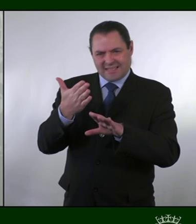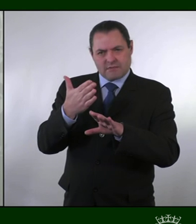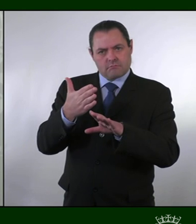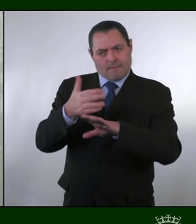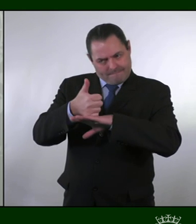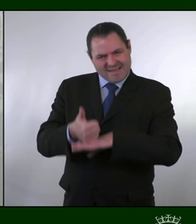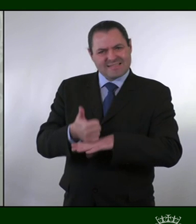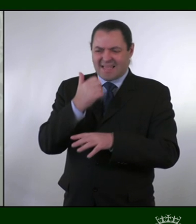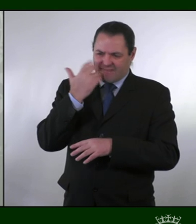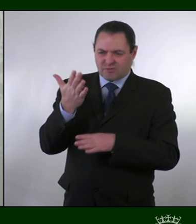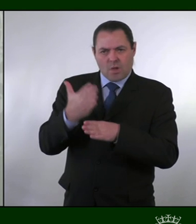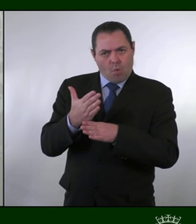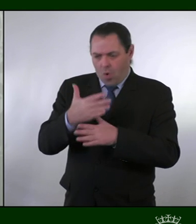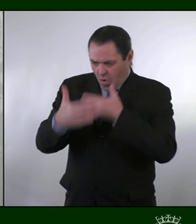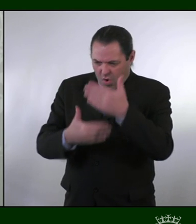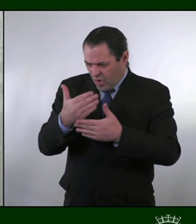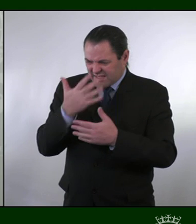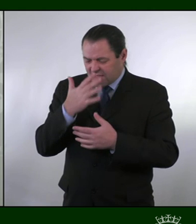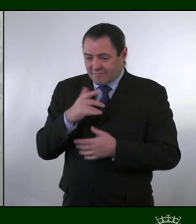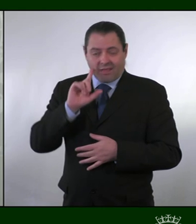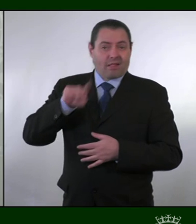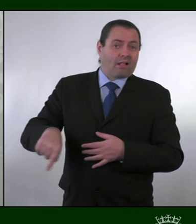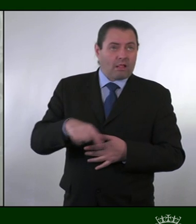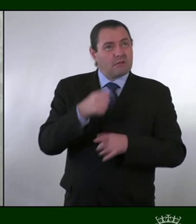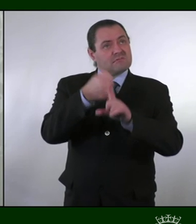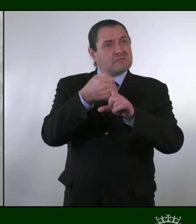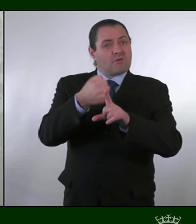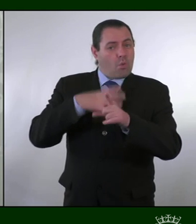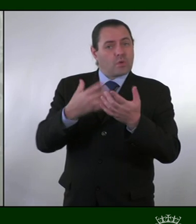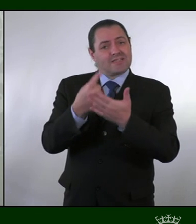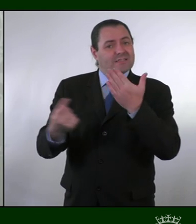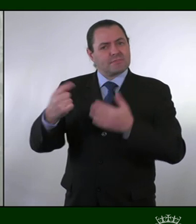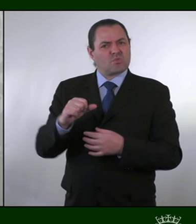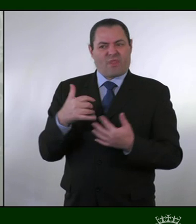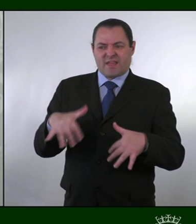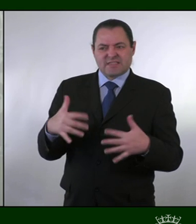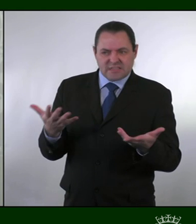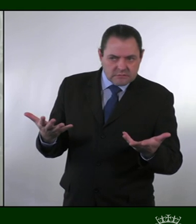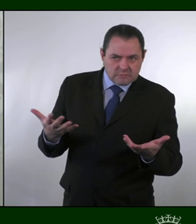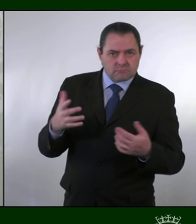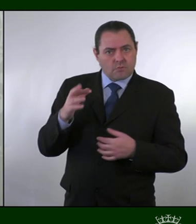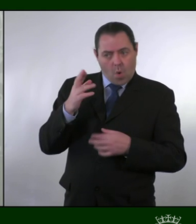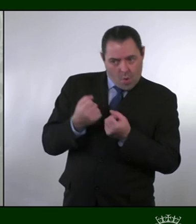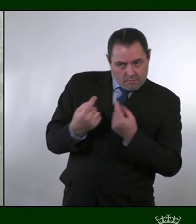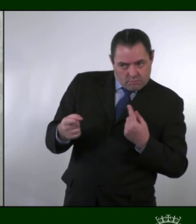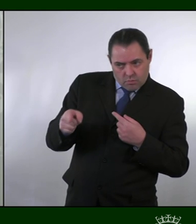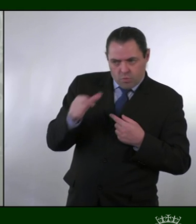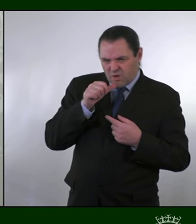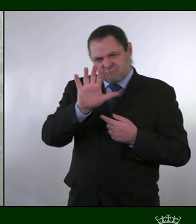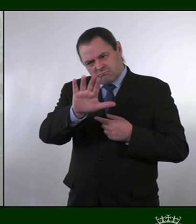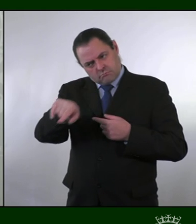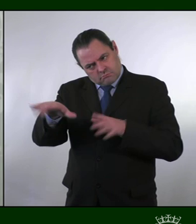Instead, it is campaigning to break up the Union, an objective that I hope the Leader of the Opposition will repudiate.